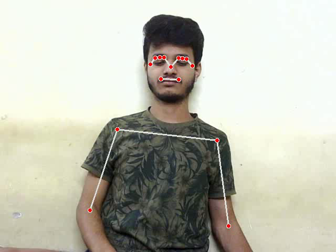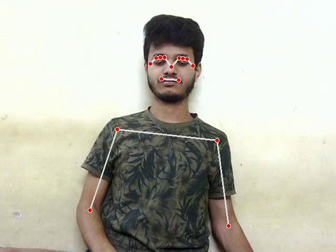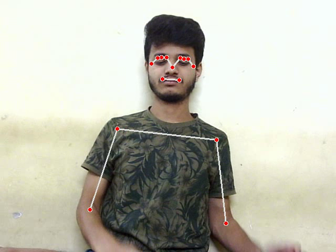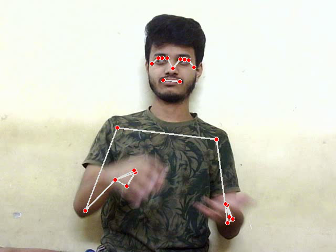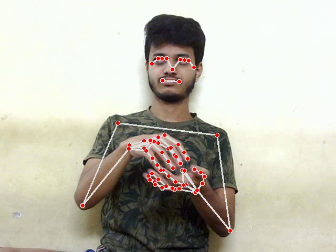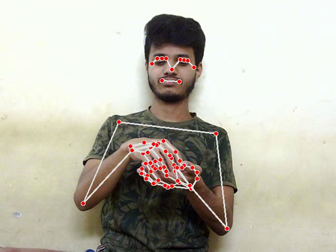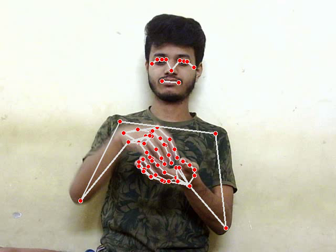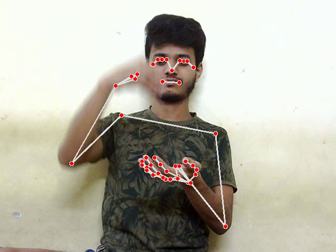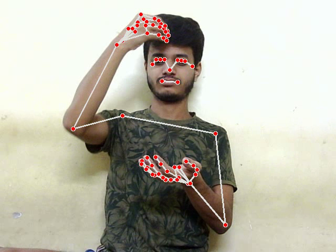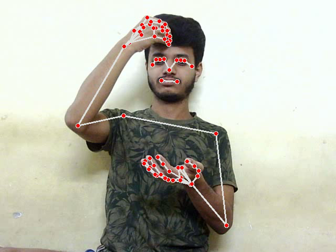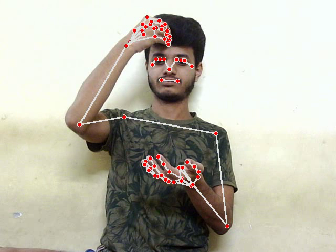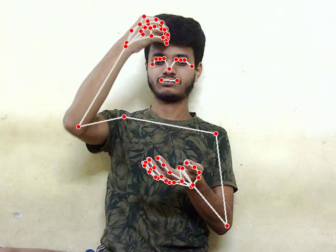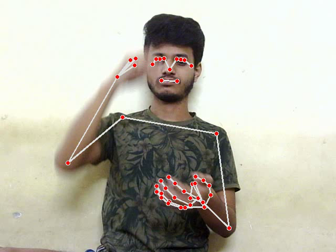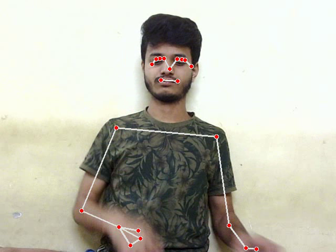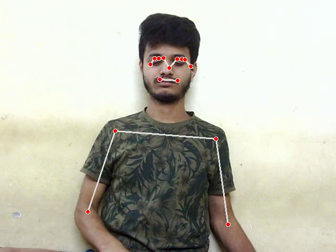learn